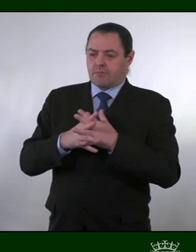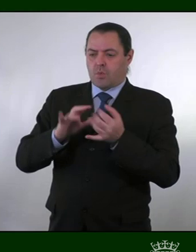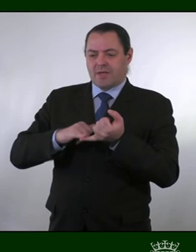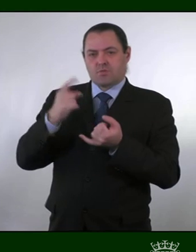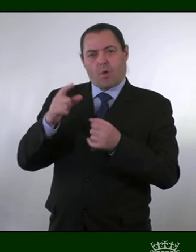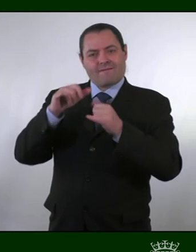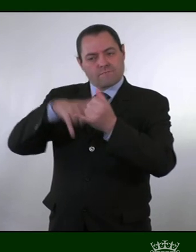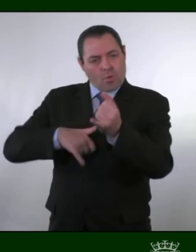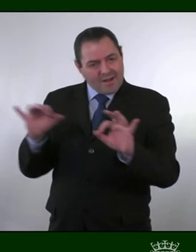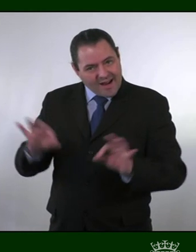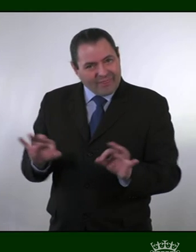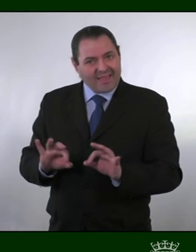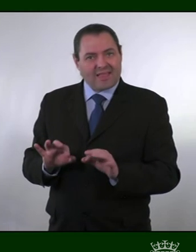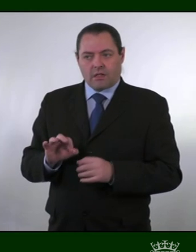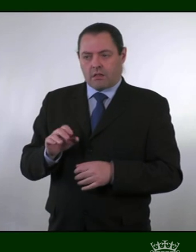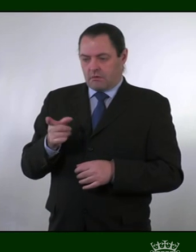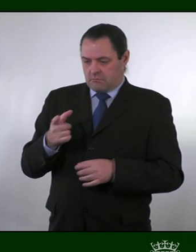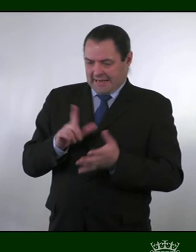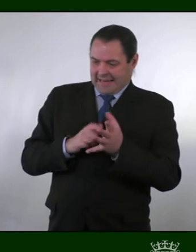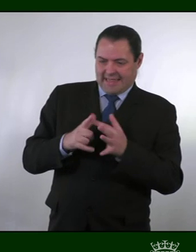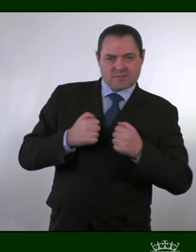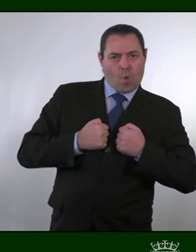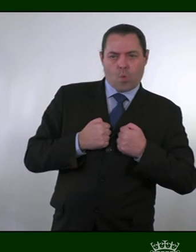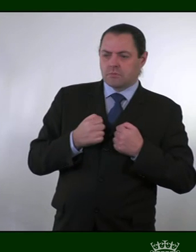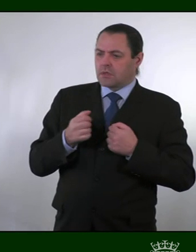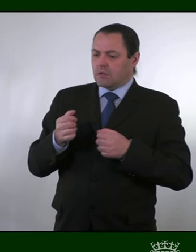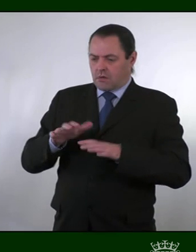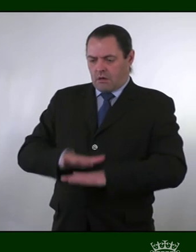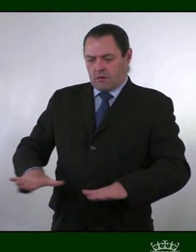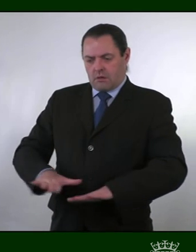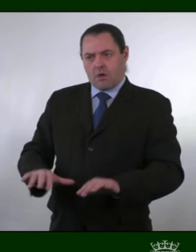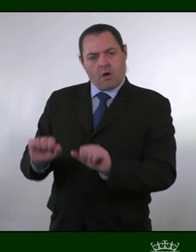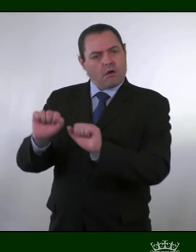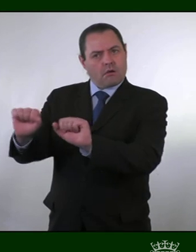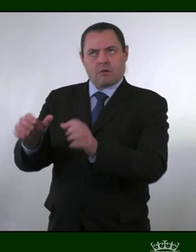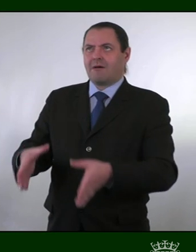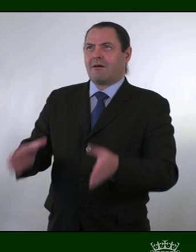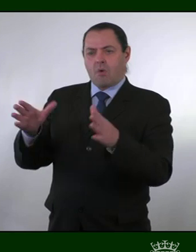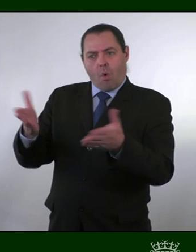Some of these residents are desperate to move but cannot because their flats are effectively valueless without the form.